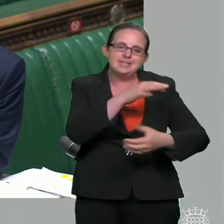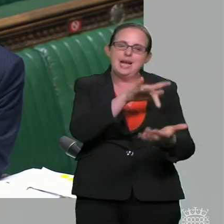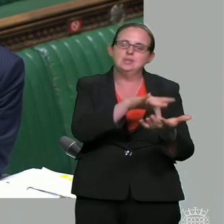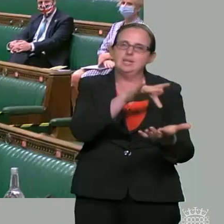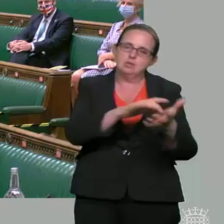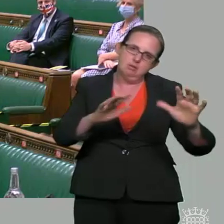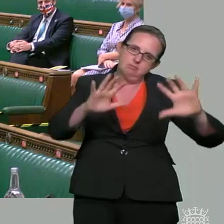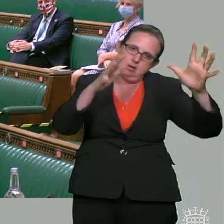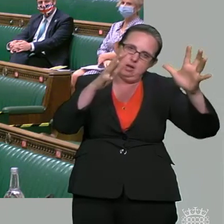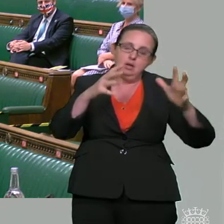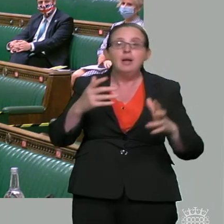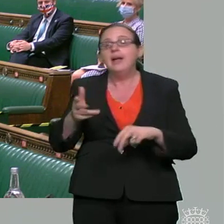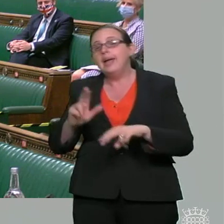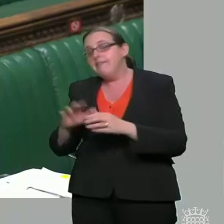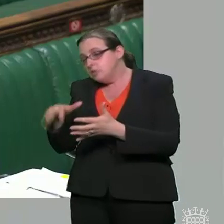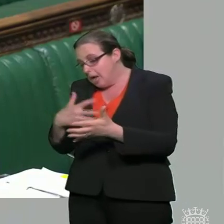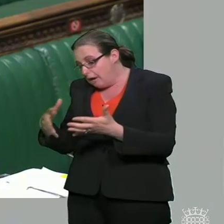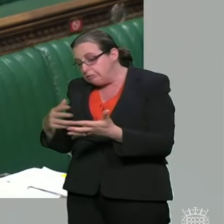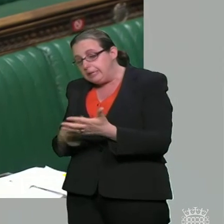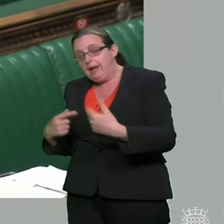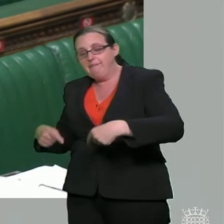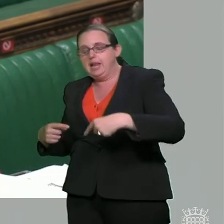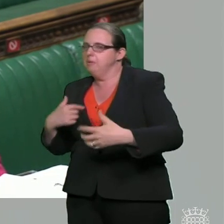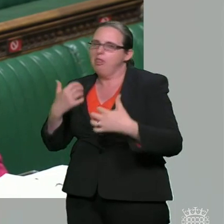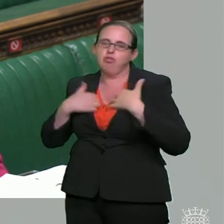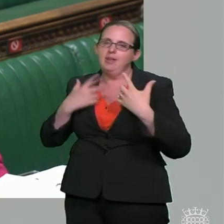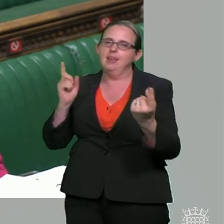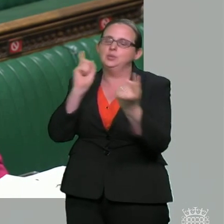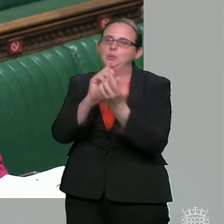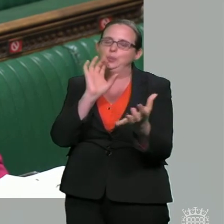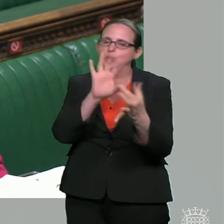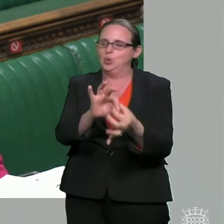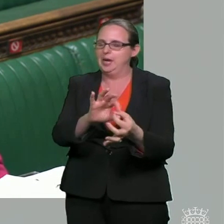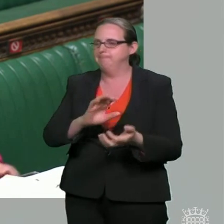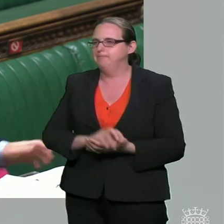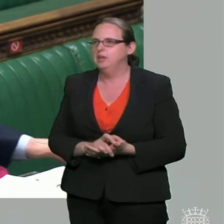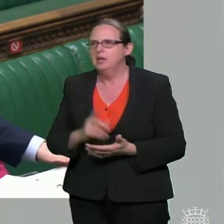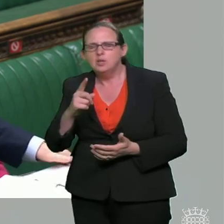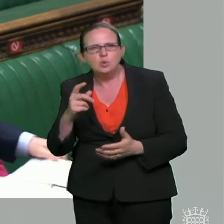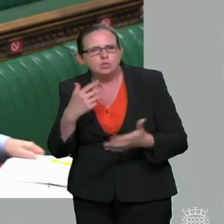As and when my diary permits, I will be thrilled to join him for what I think he described as a lemon top.